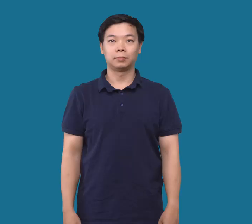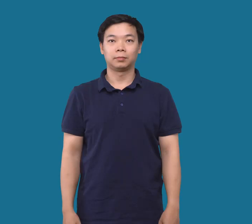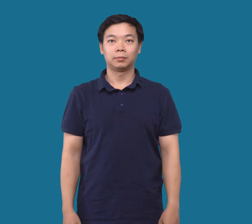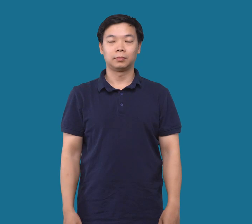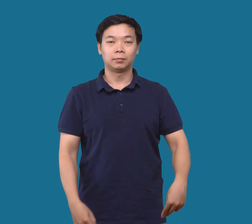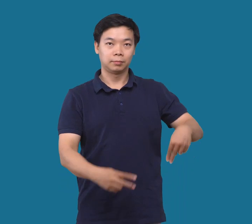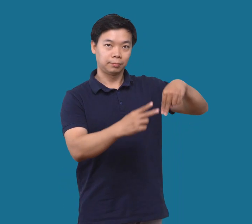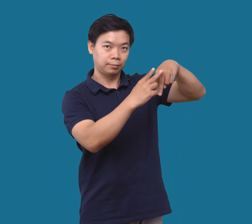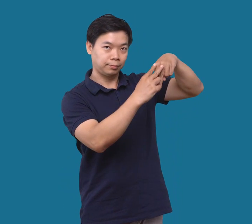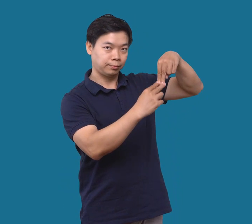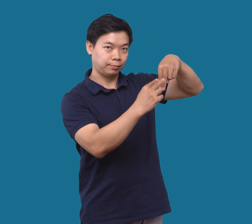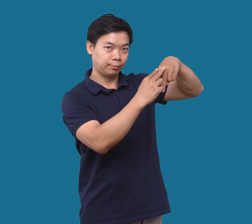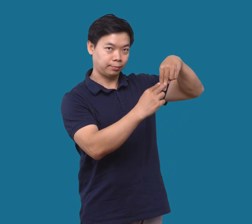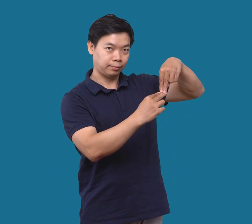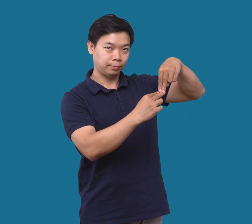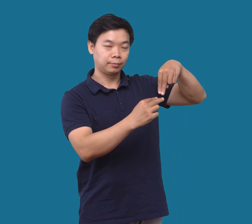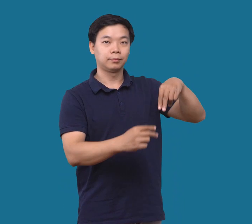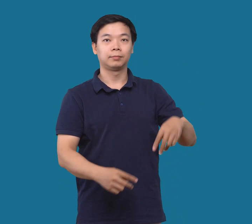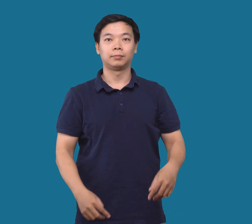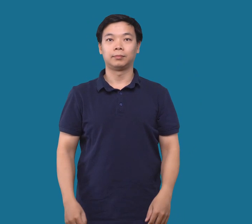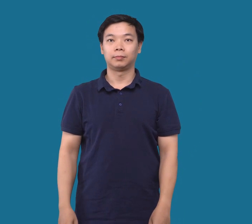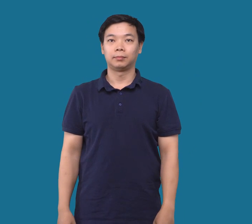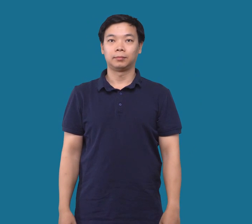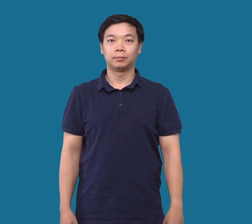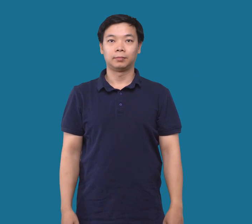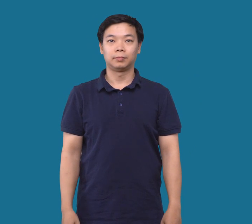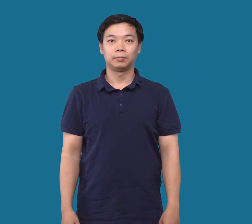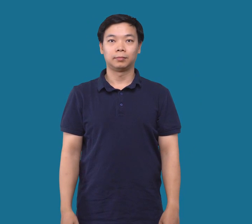nhân vật